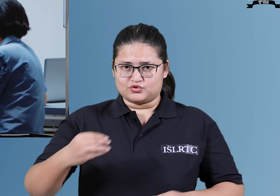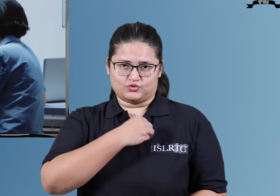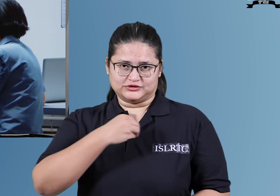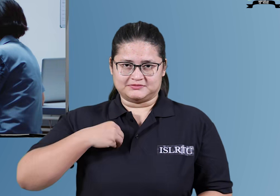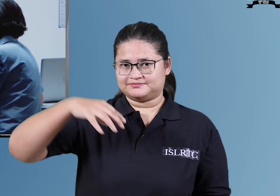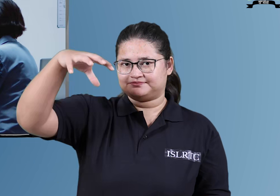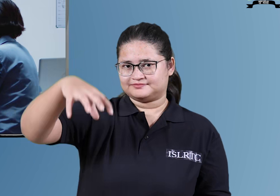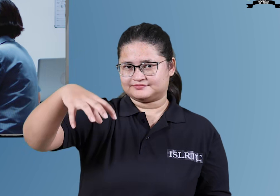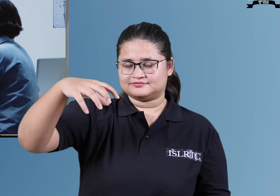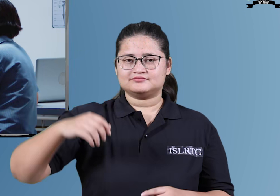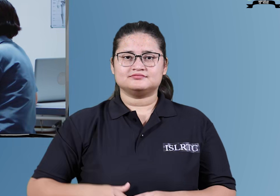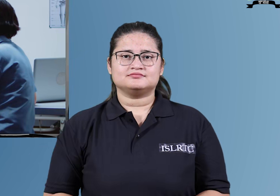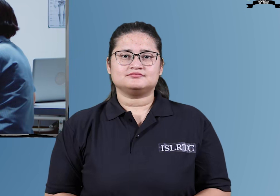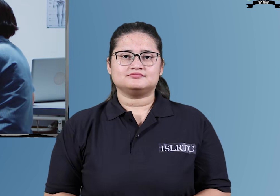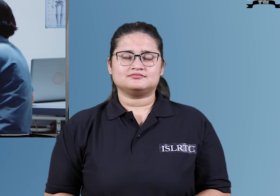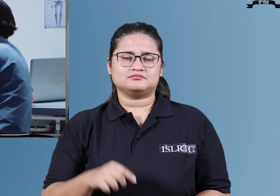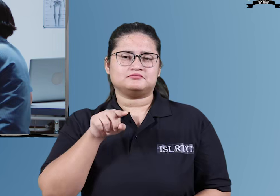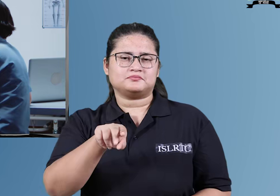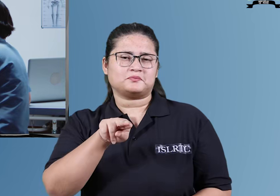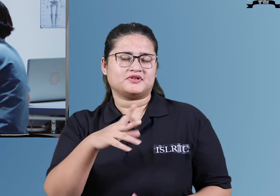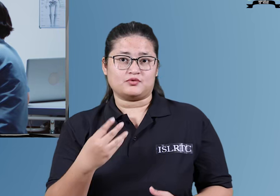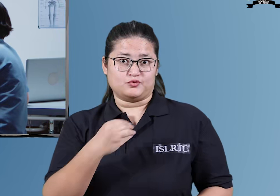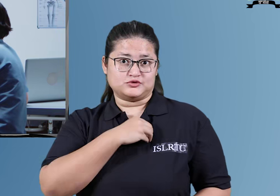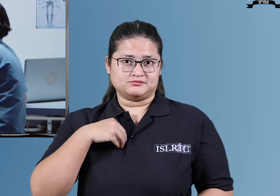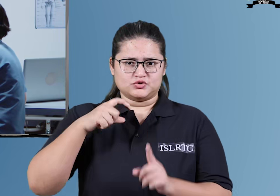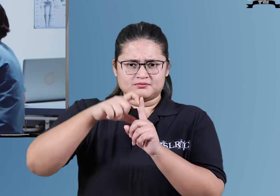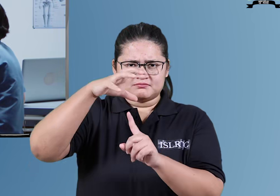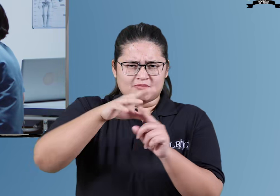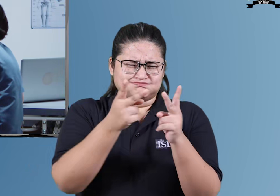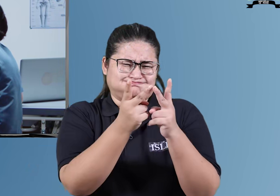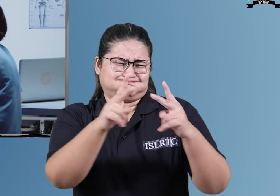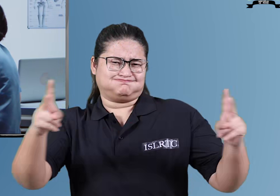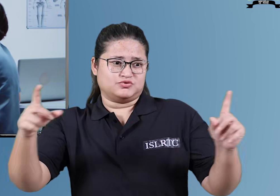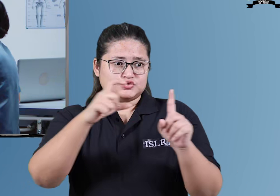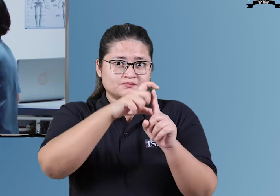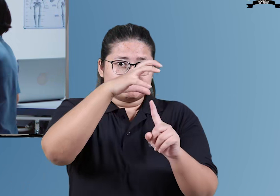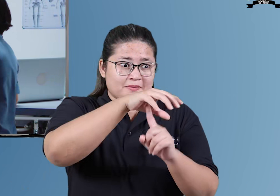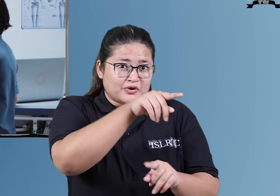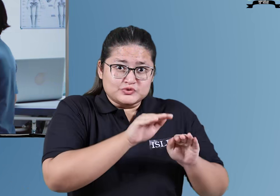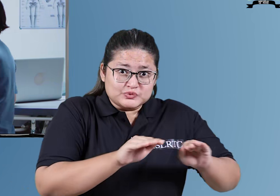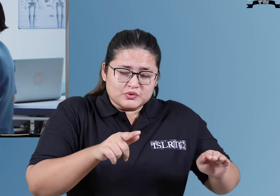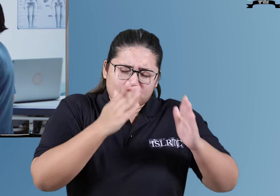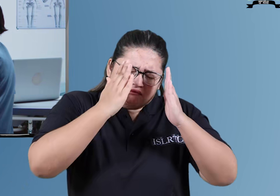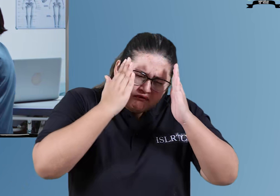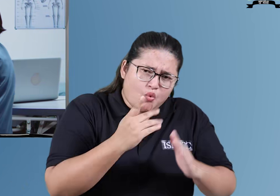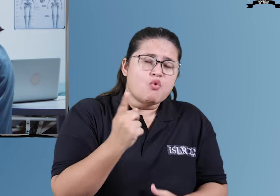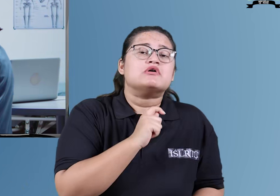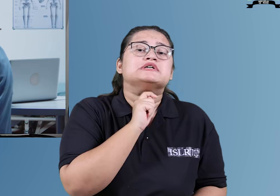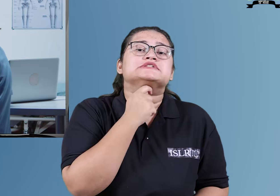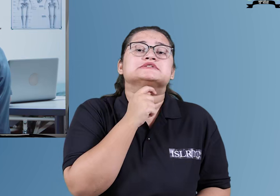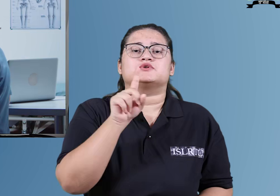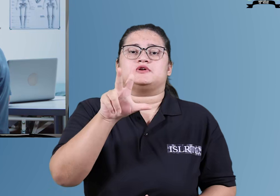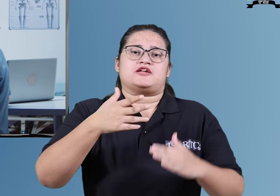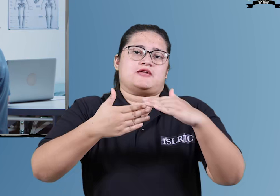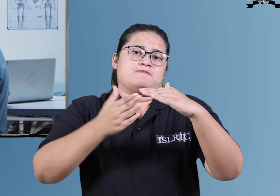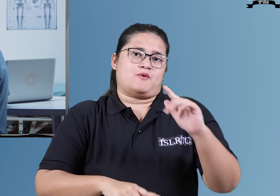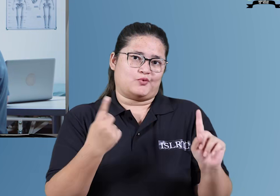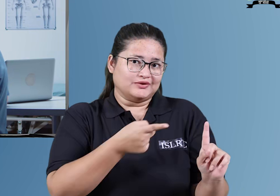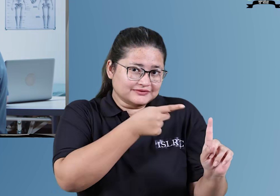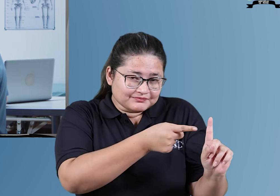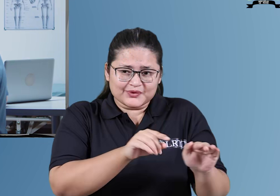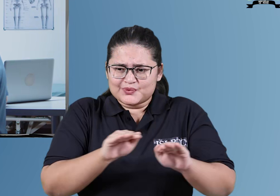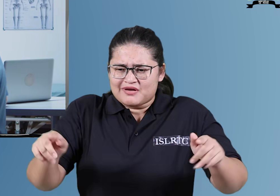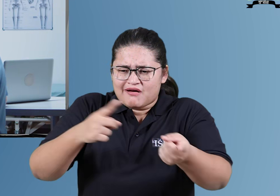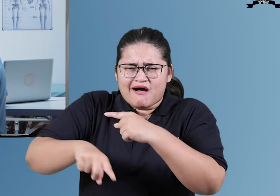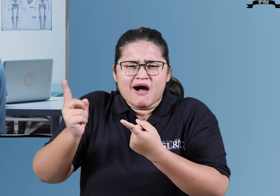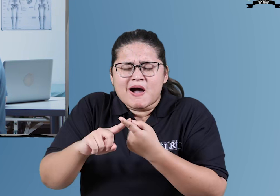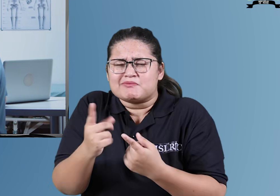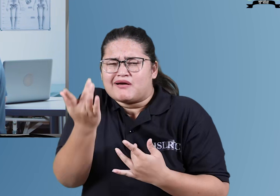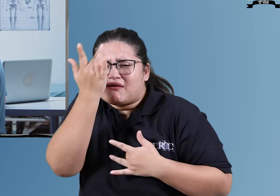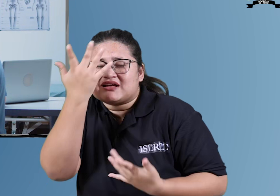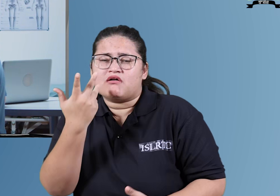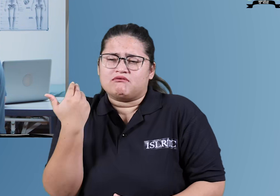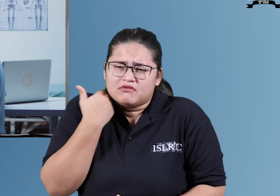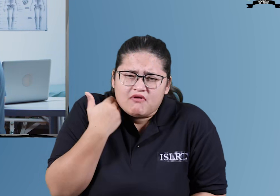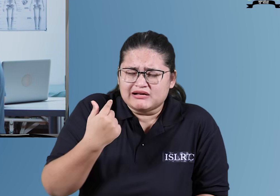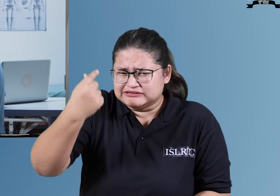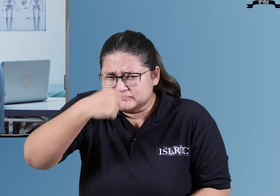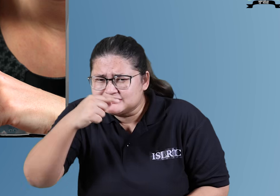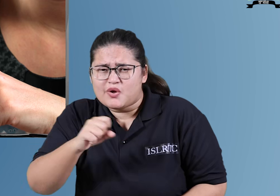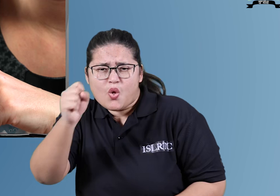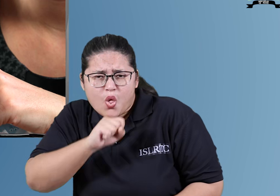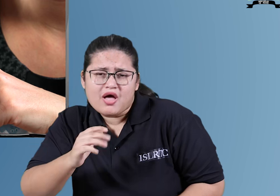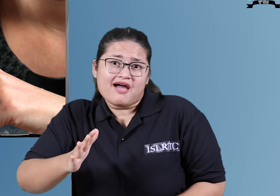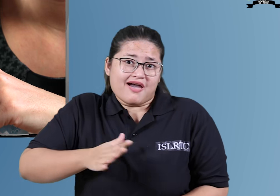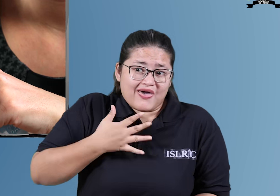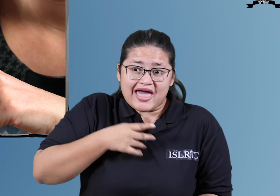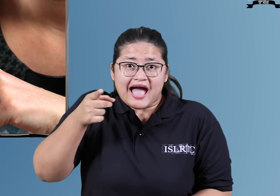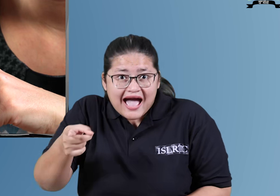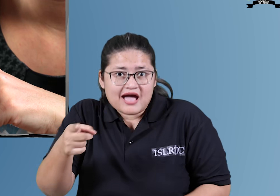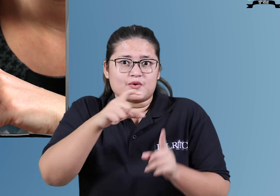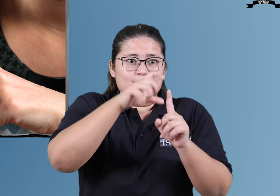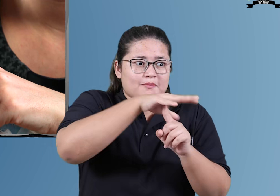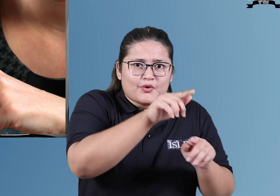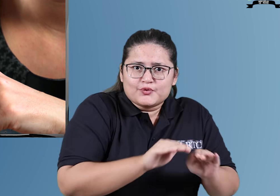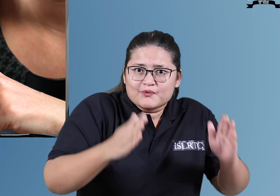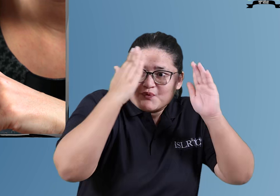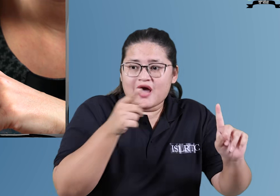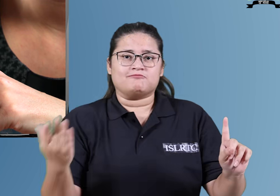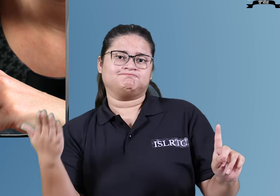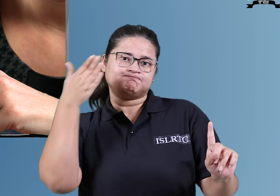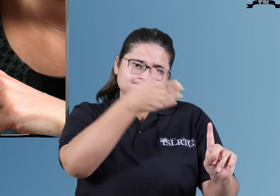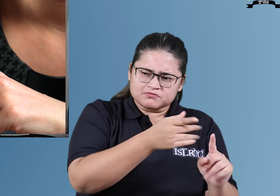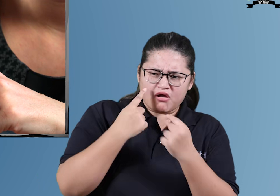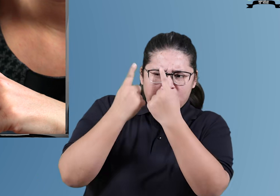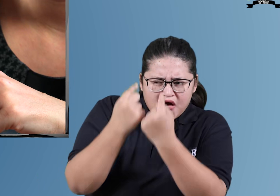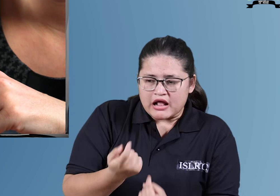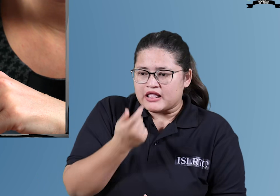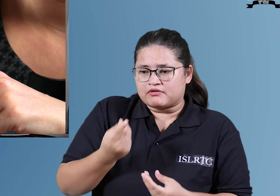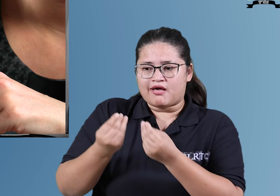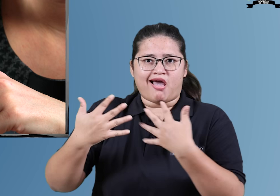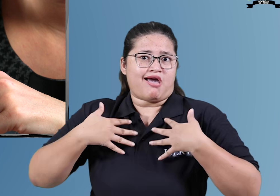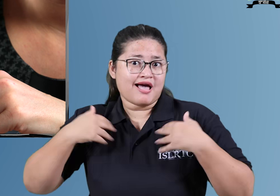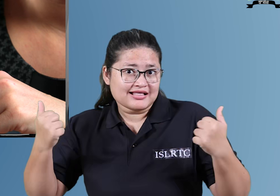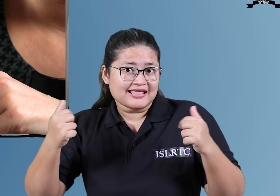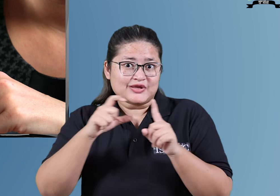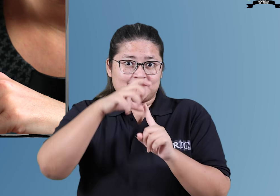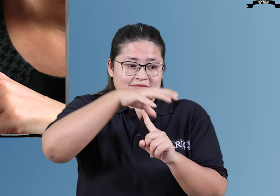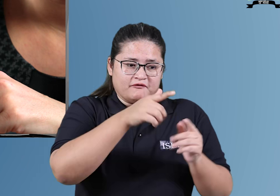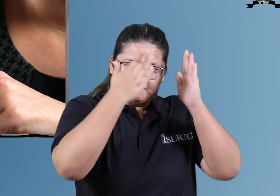Pediatrics Pediatrics is the branch of medicine that deals with the medical care of children below the age of 18. And their diseases such as cold, fever, etc..